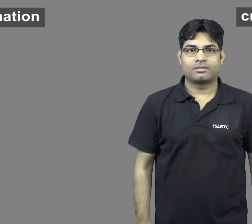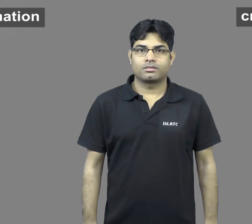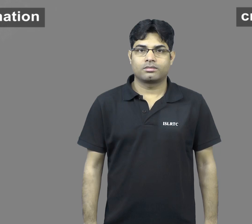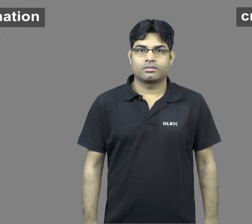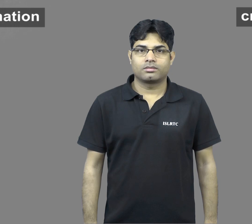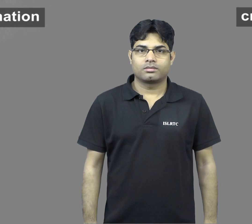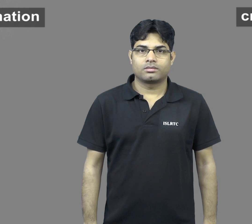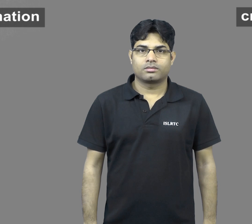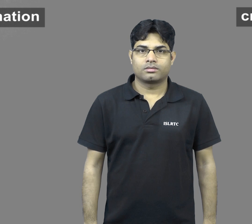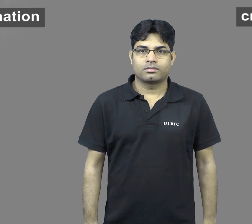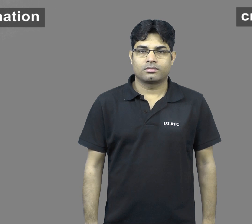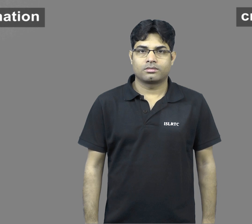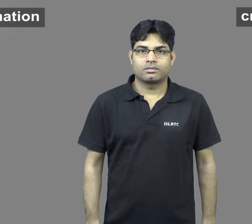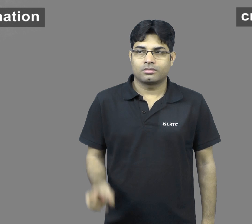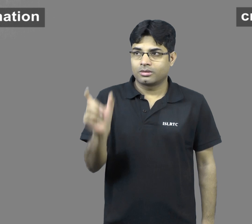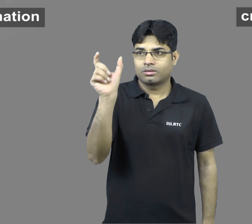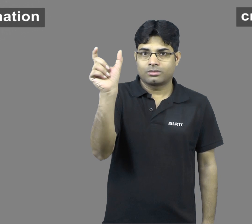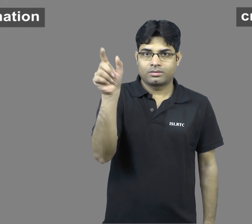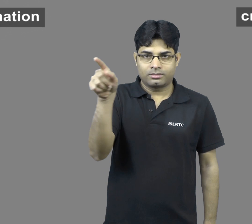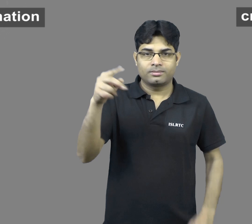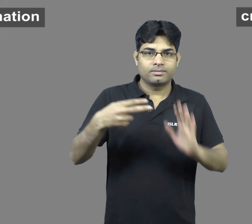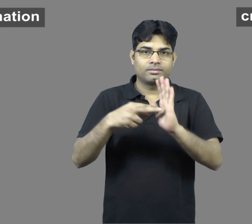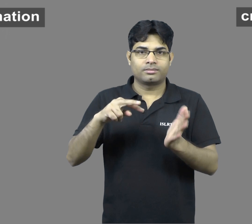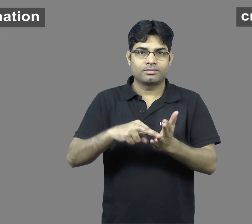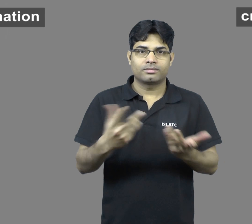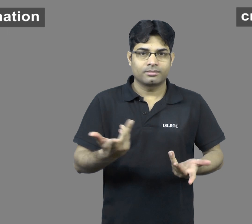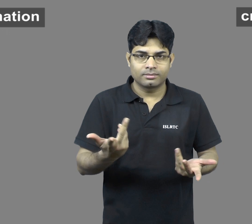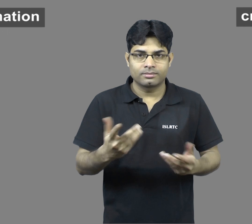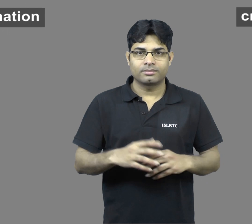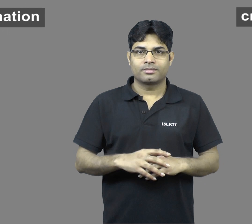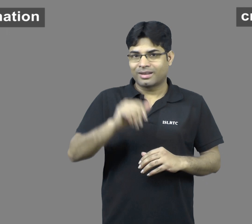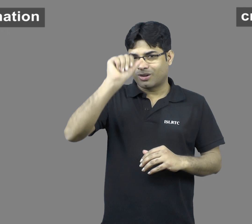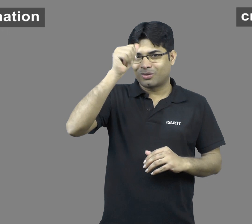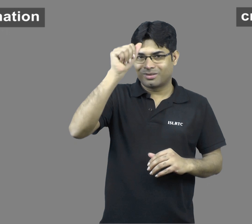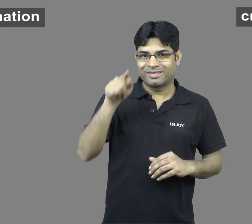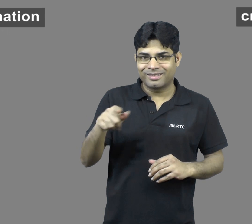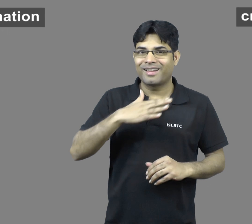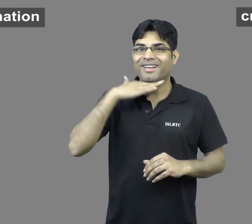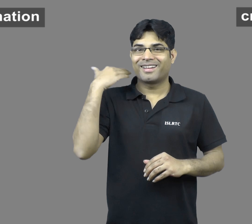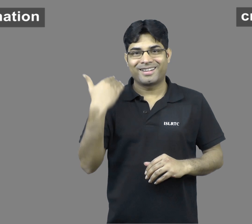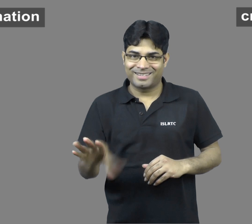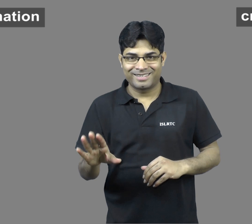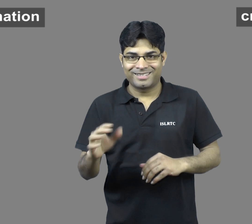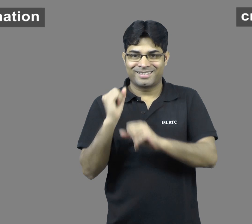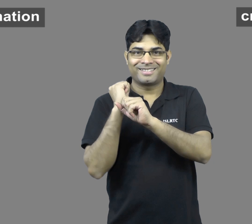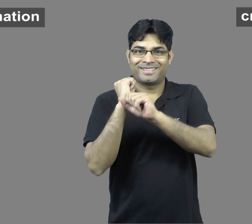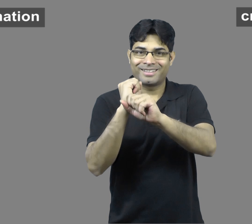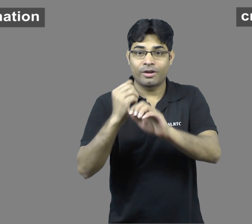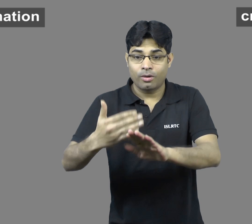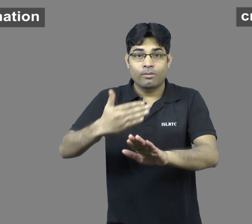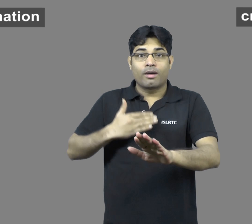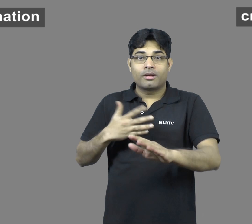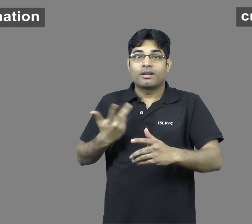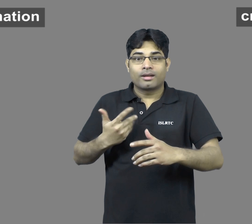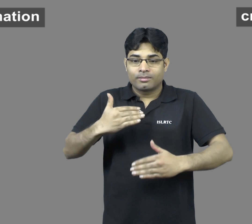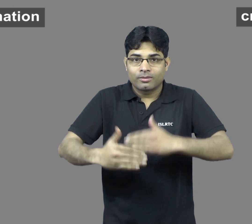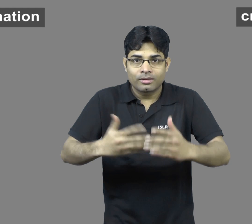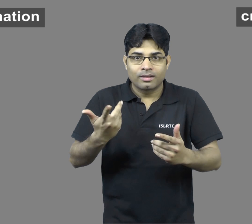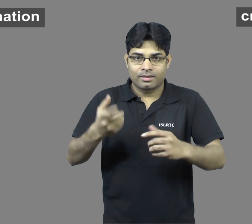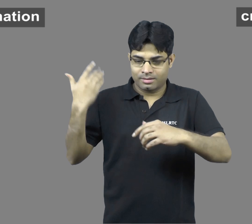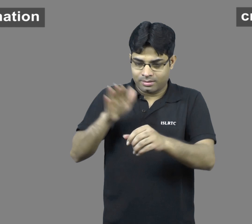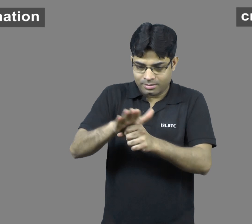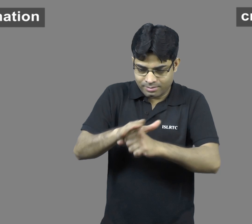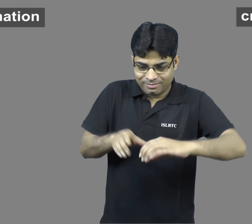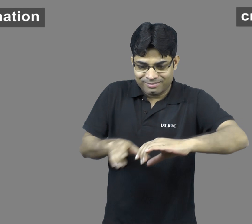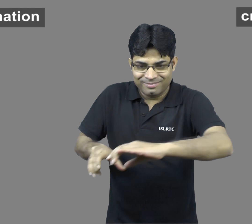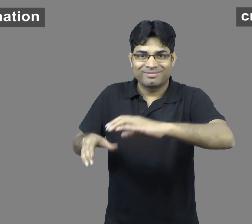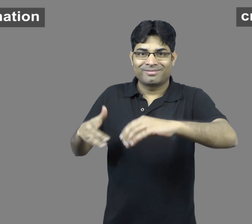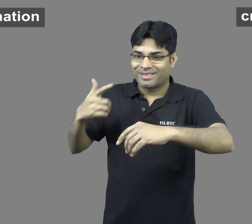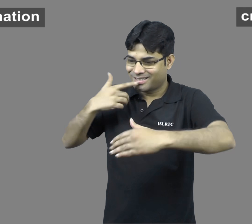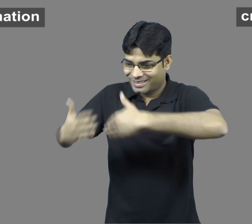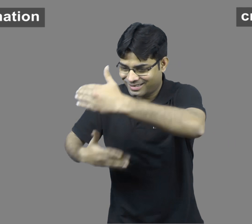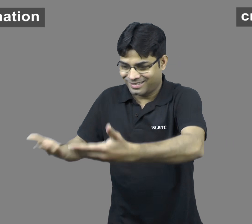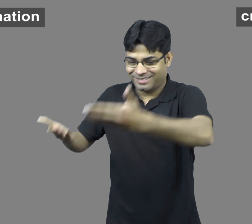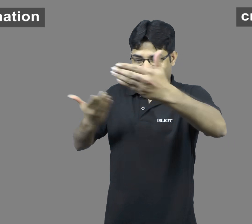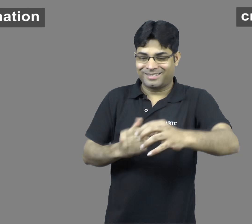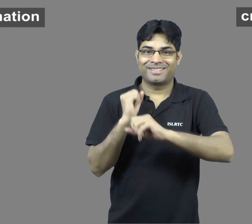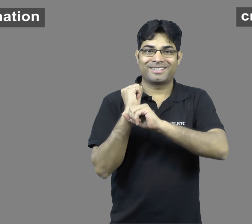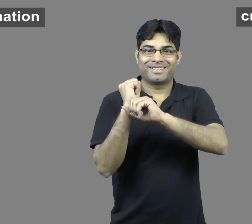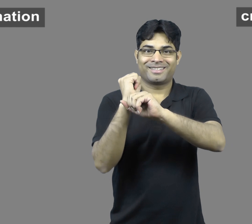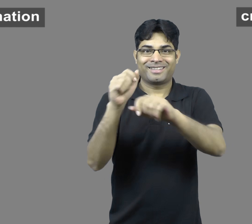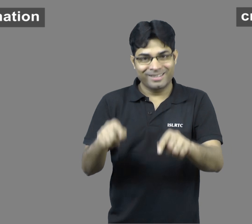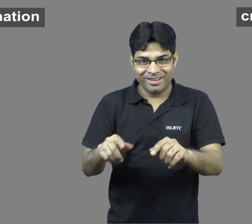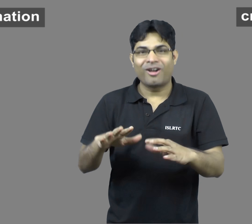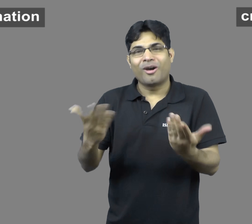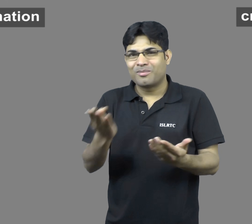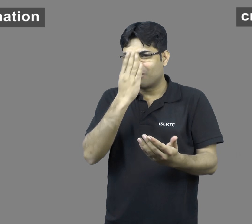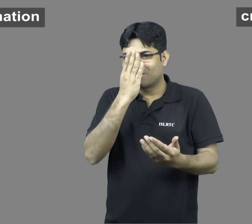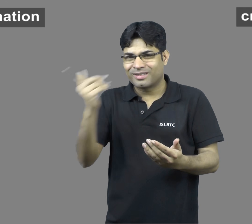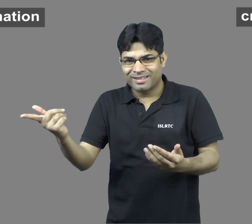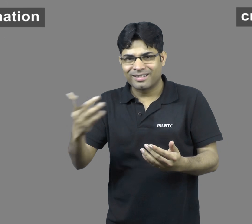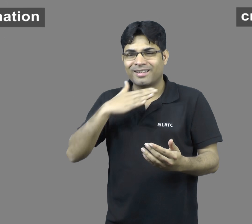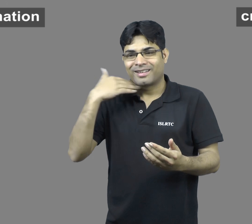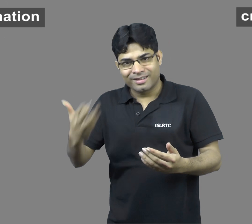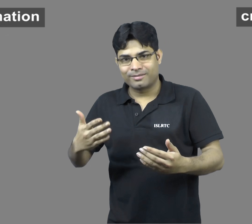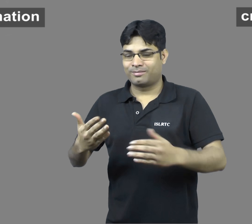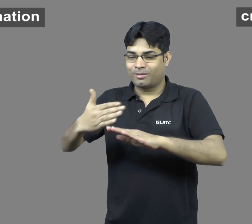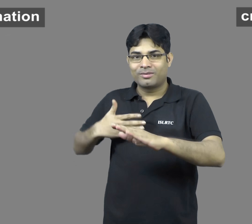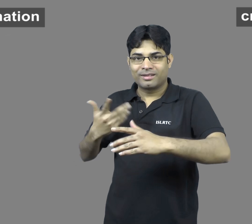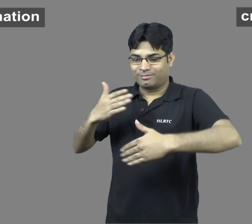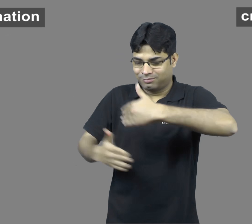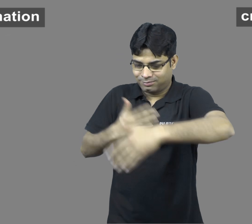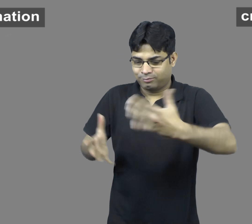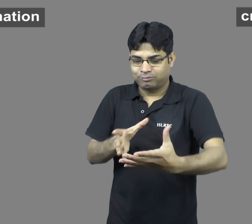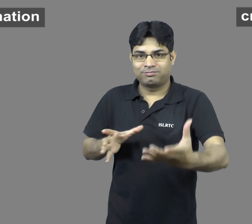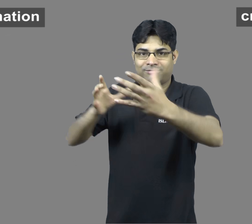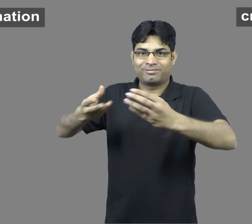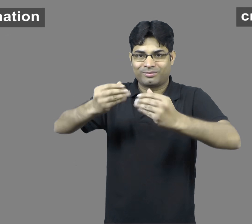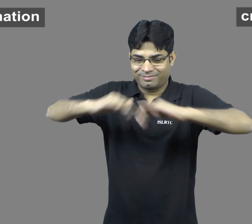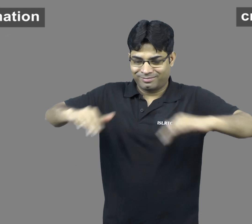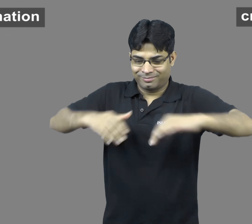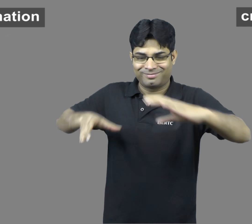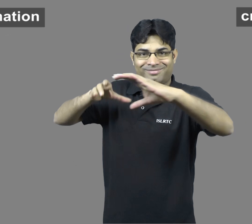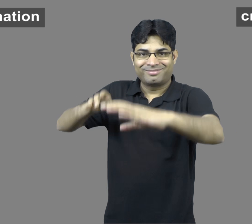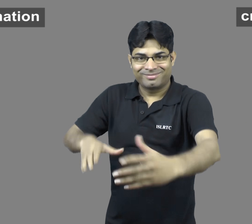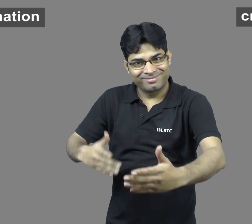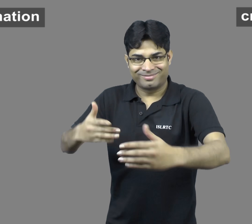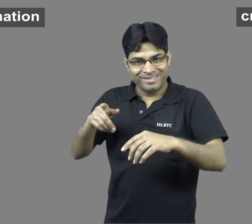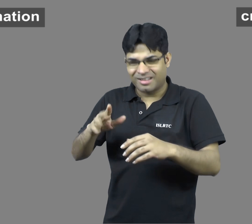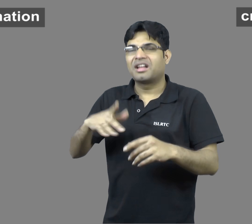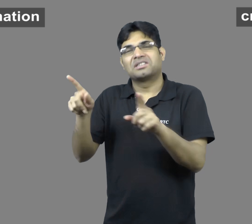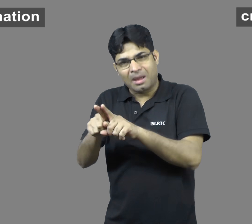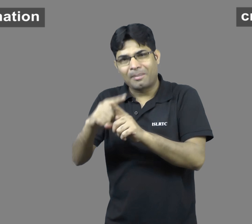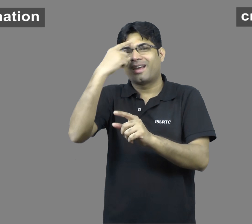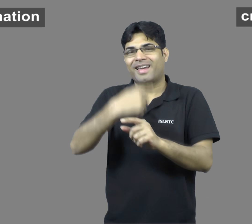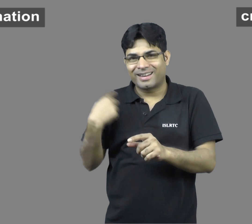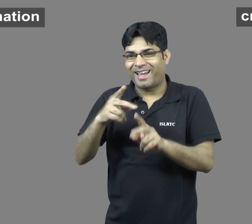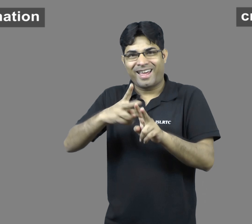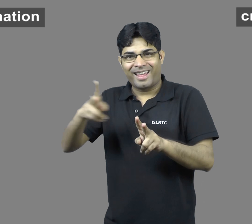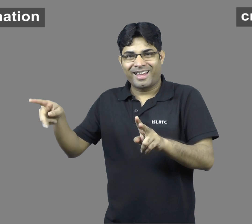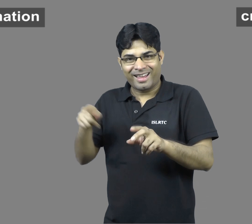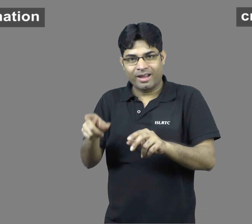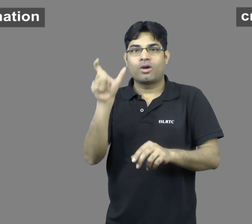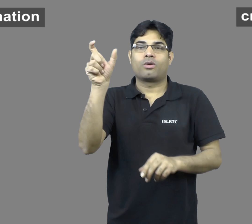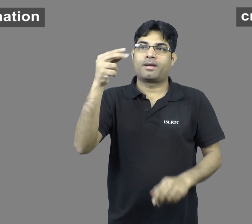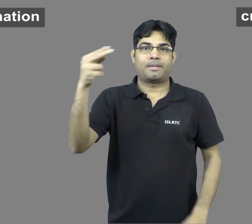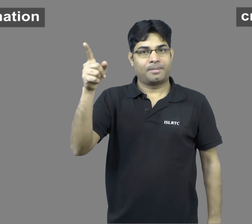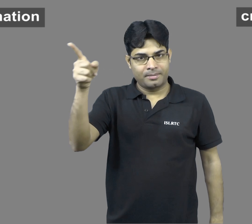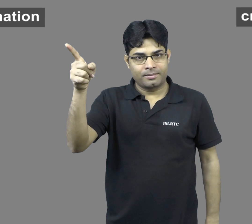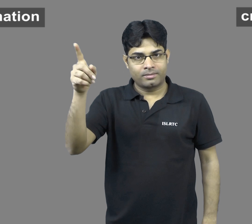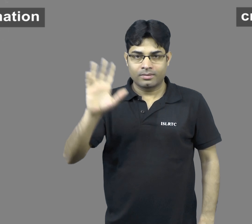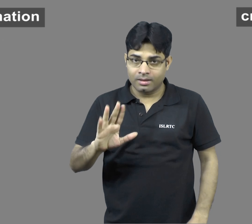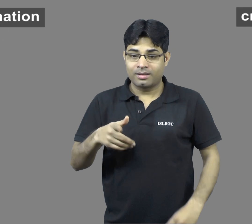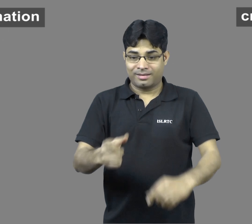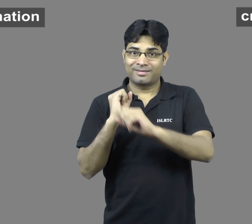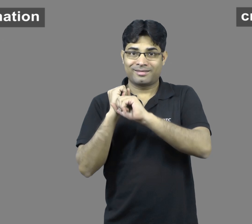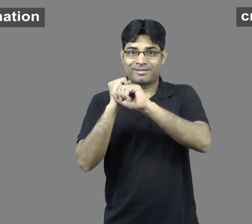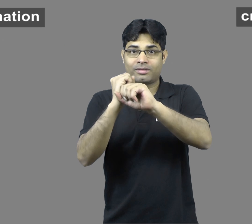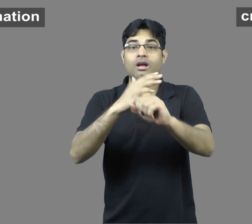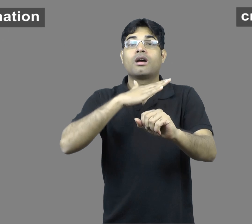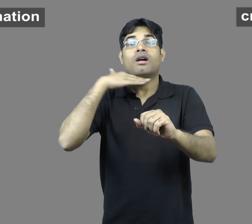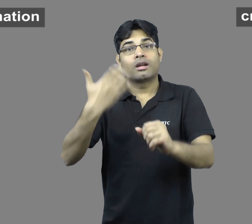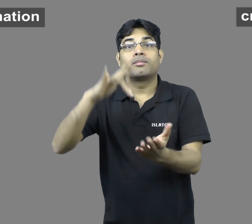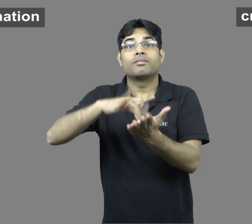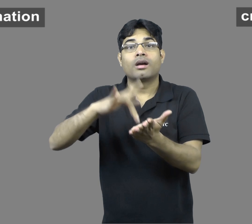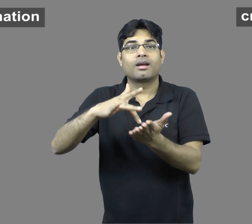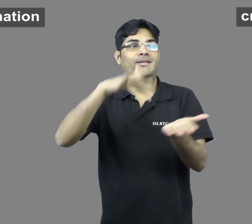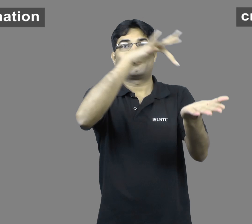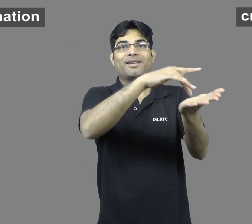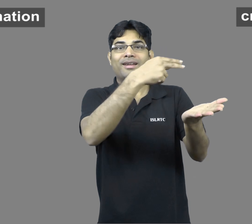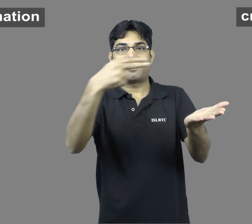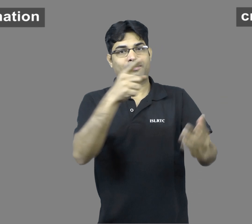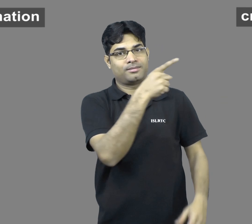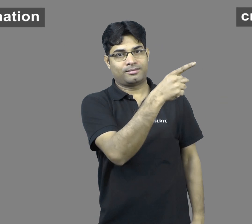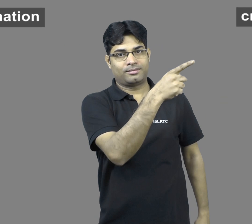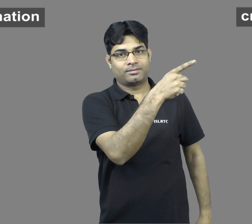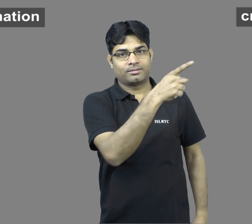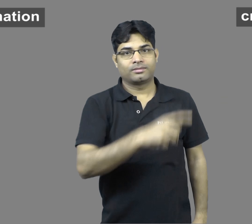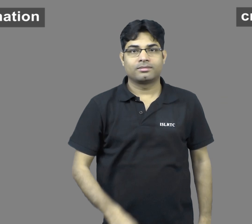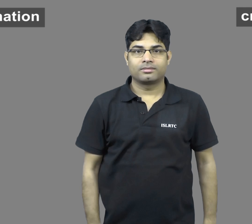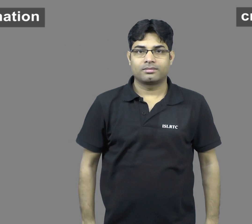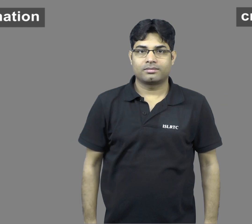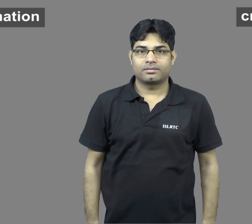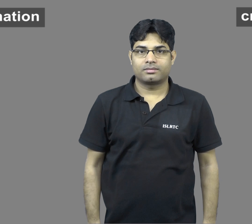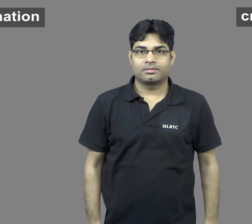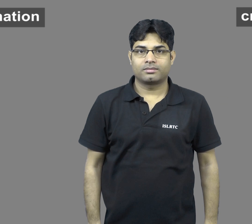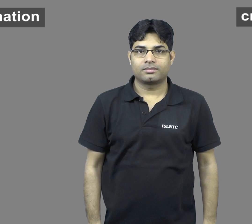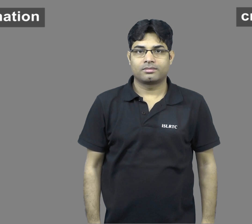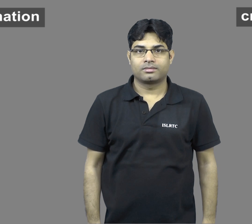Cremation cremation Ground or Crematorium